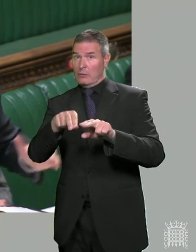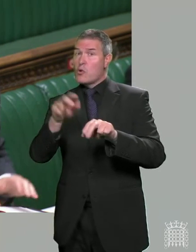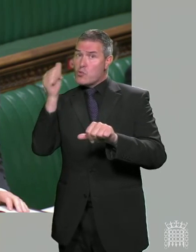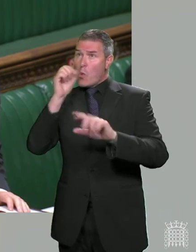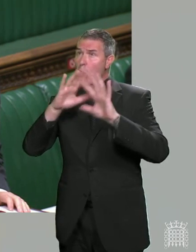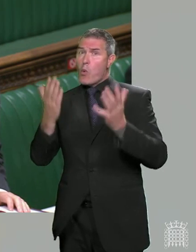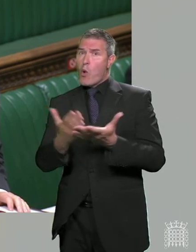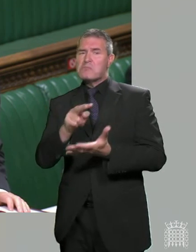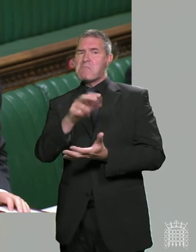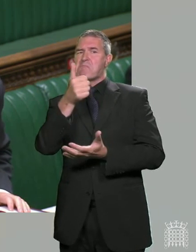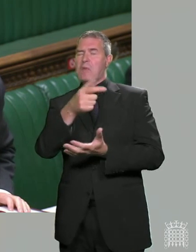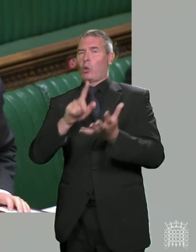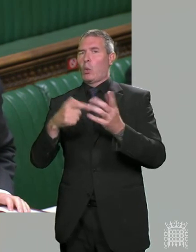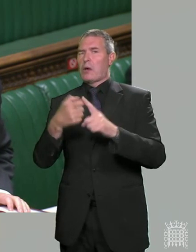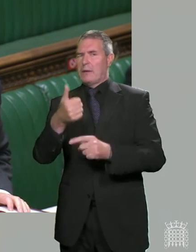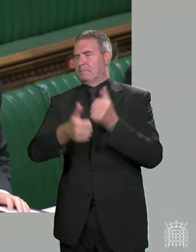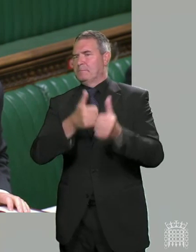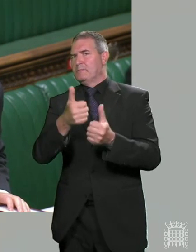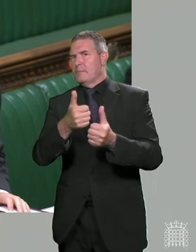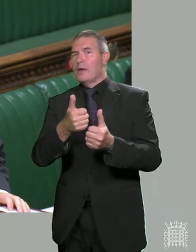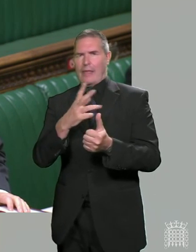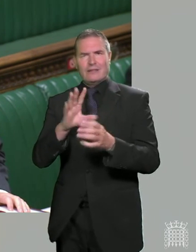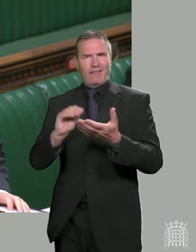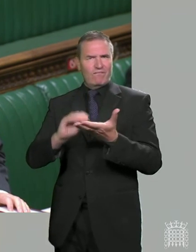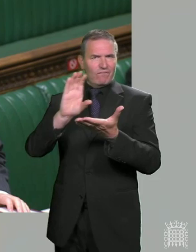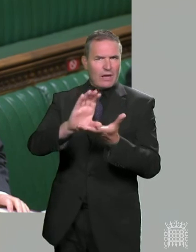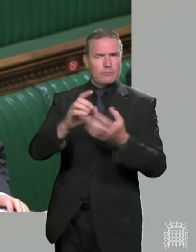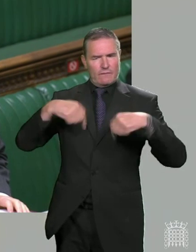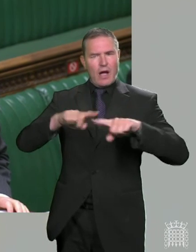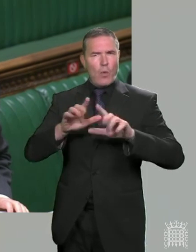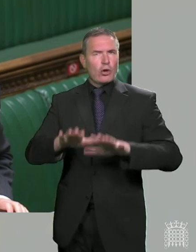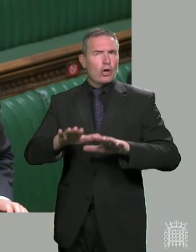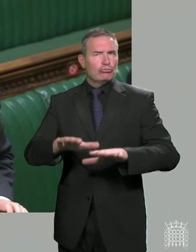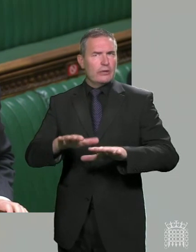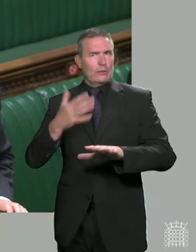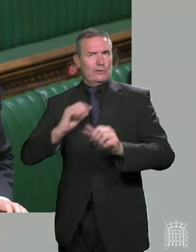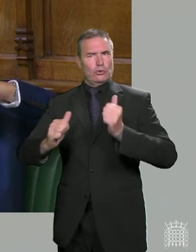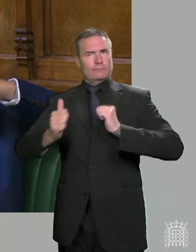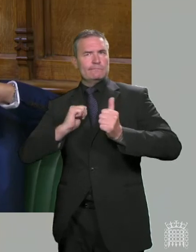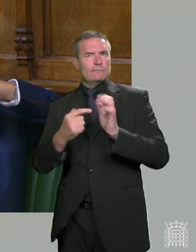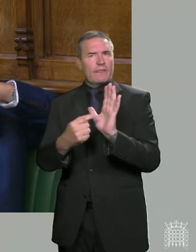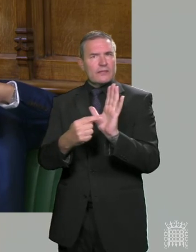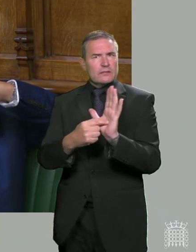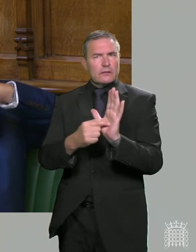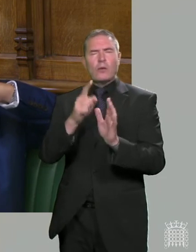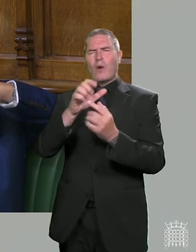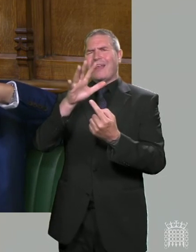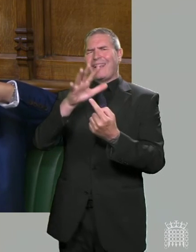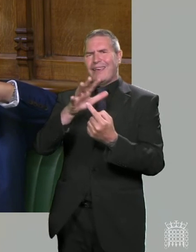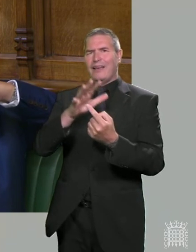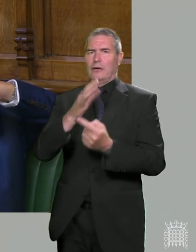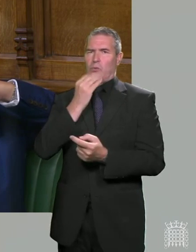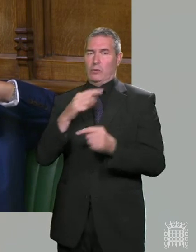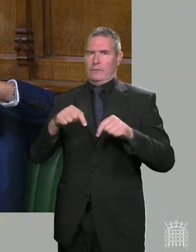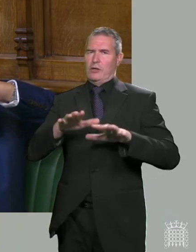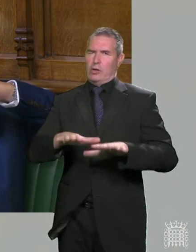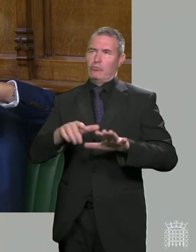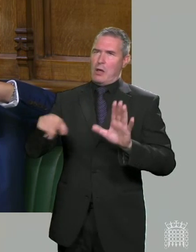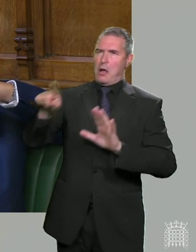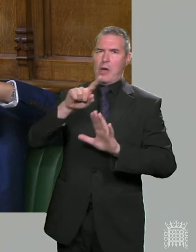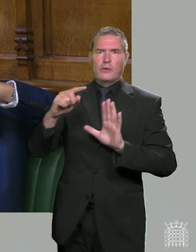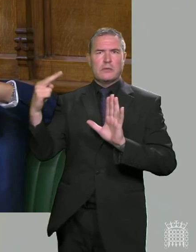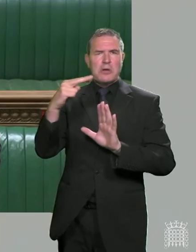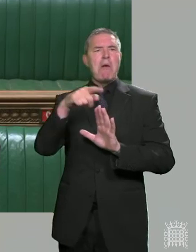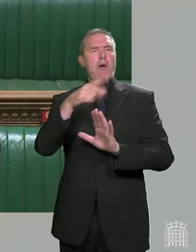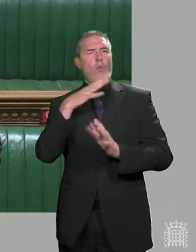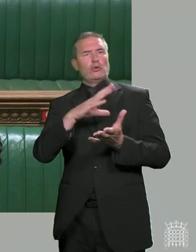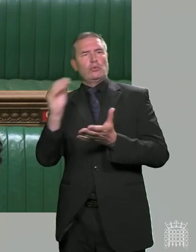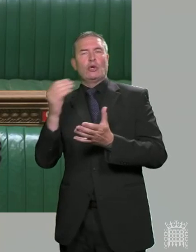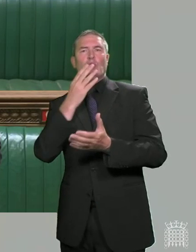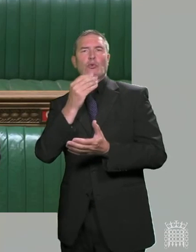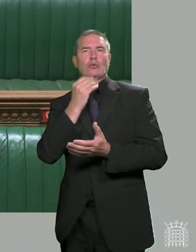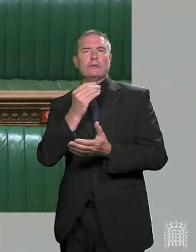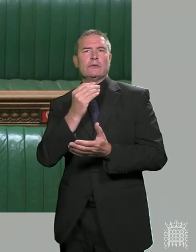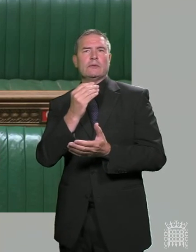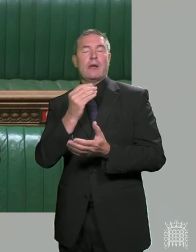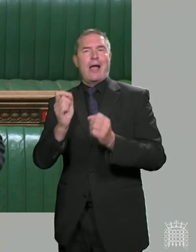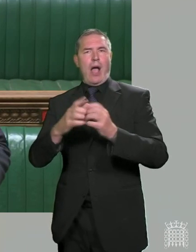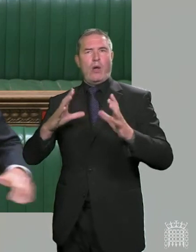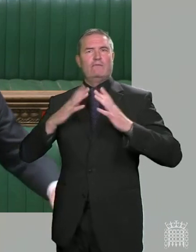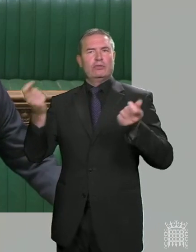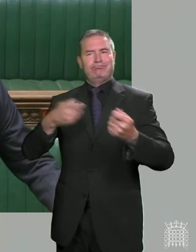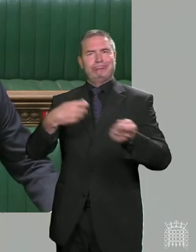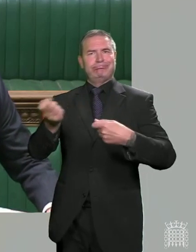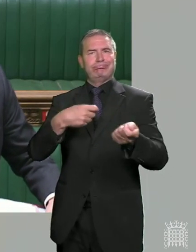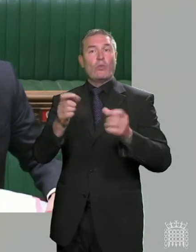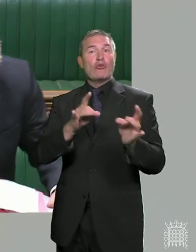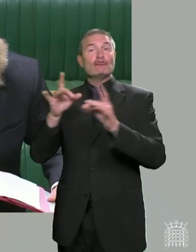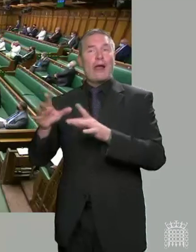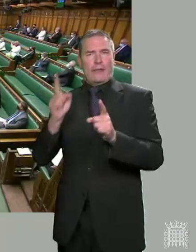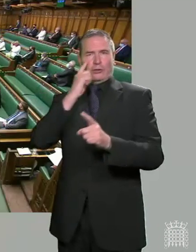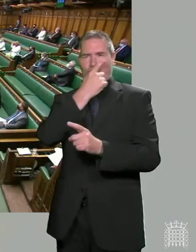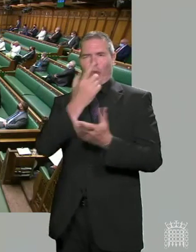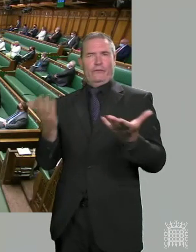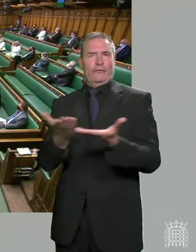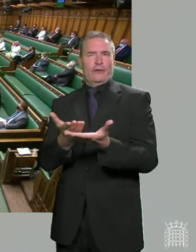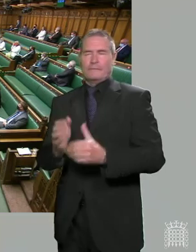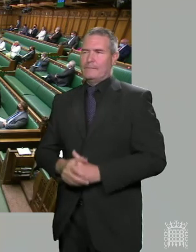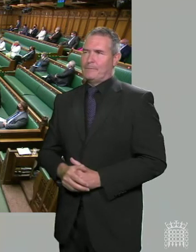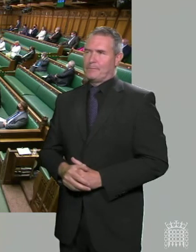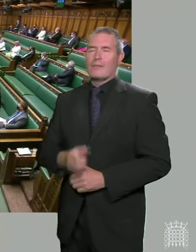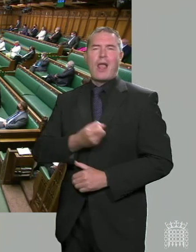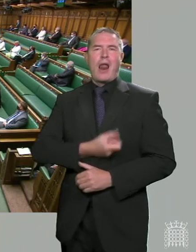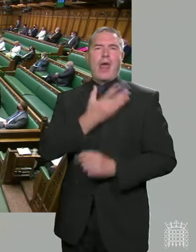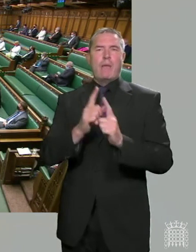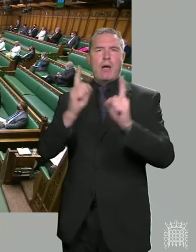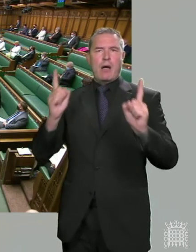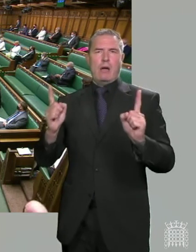It is one of the reasons that we are capable of attracting so much inward investment to this country and one of the key exports that we have been able to promote just recently—thanks, for instance, to our free trade deal with Australia.